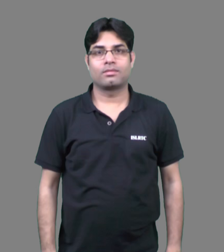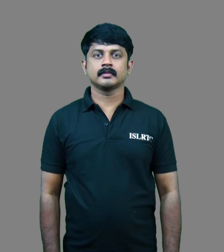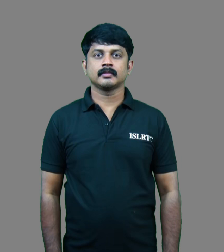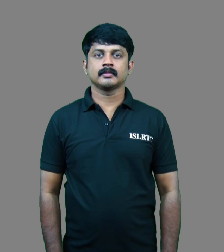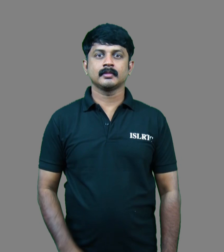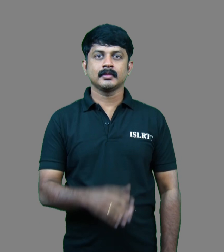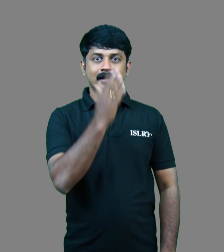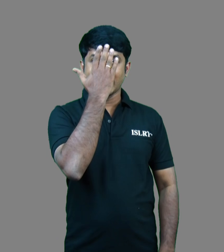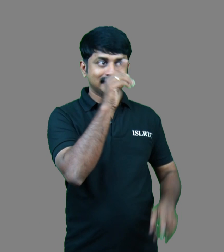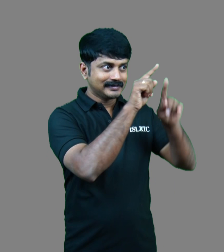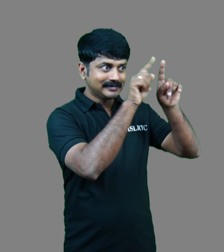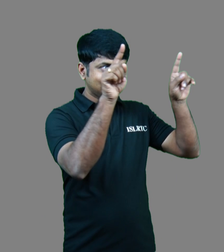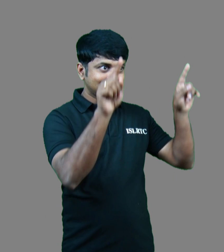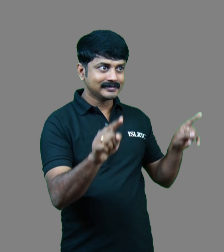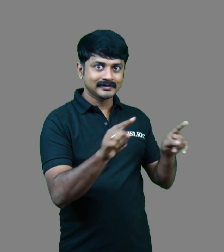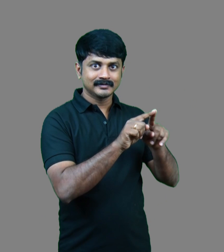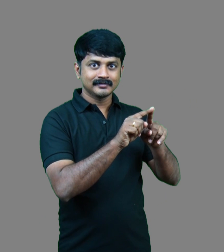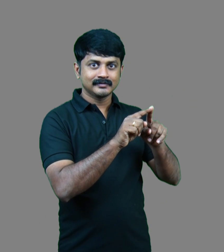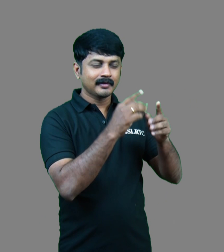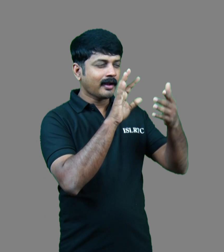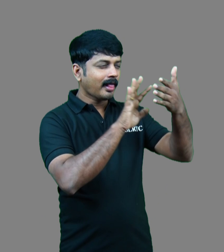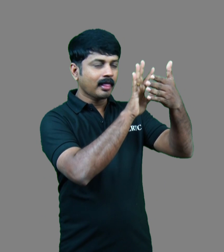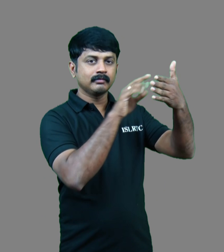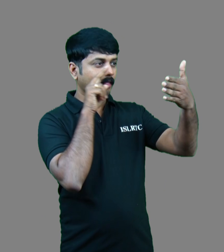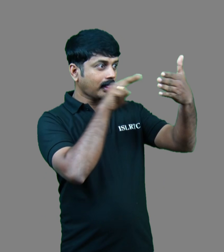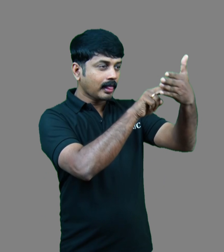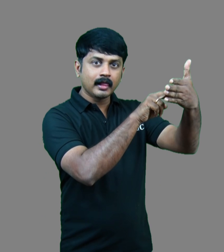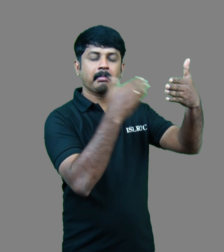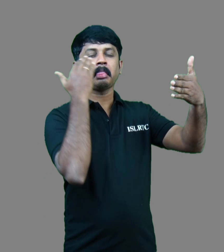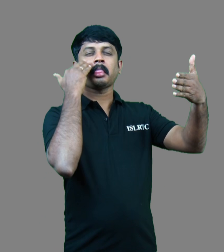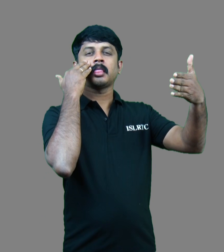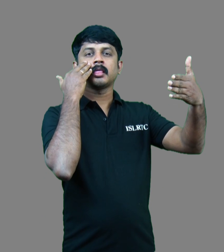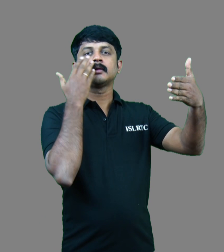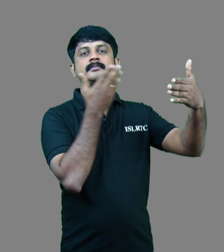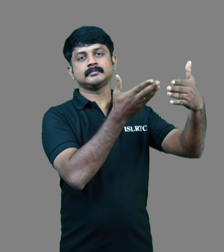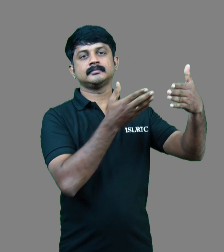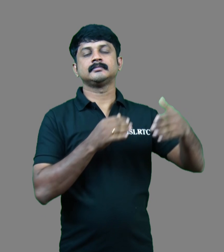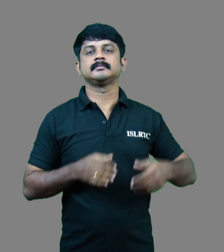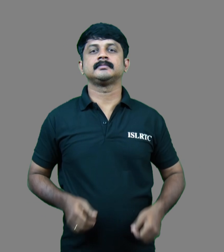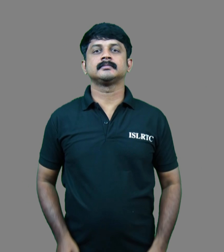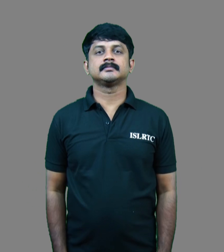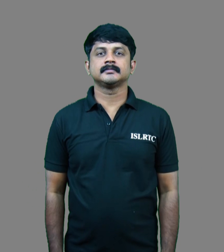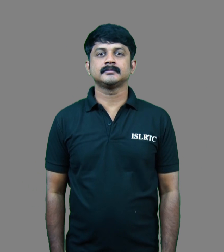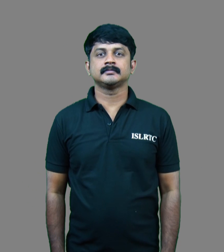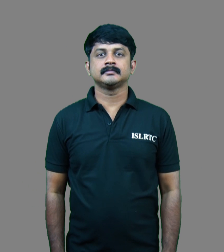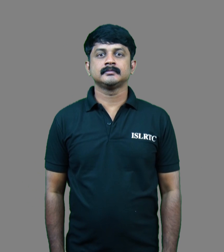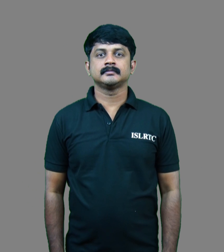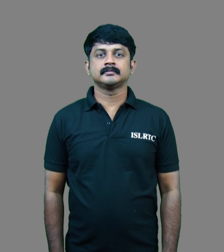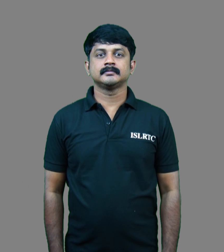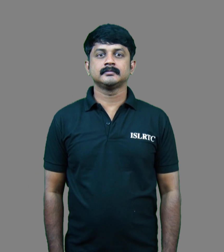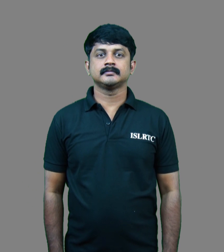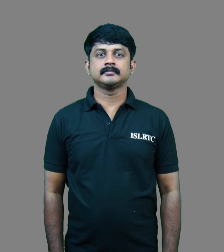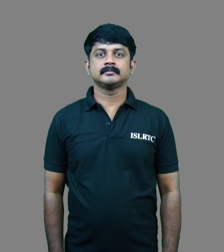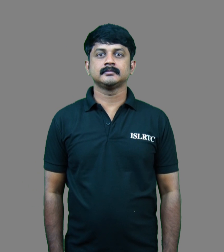Glass Block